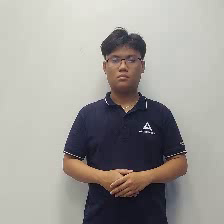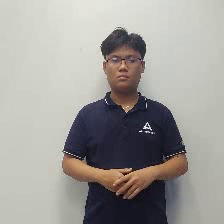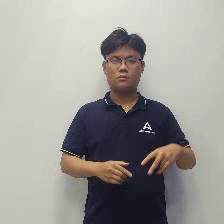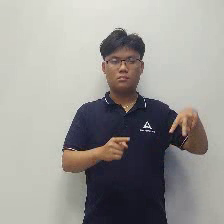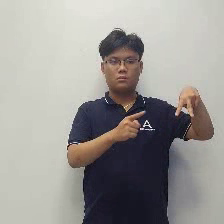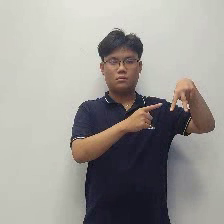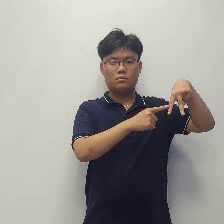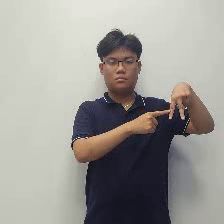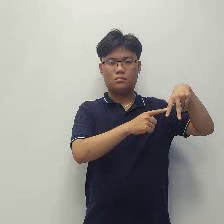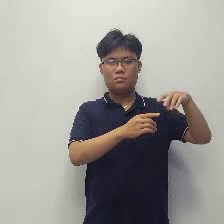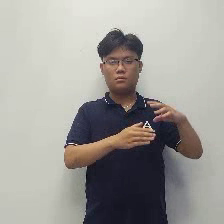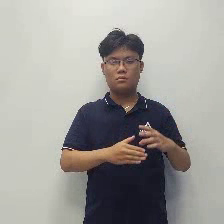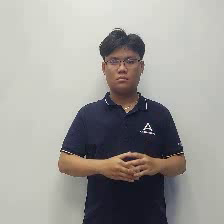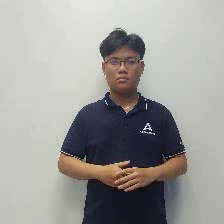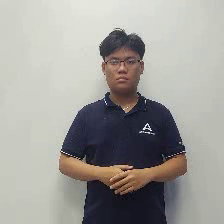Chân